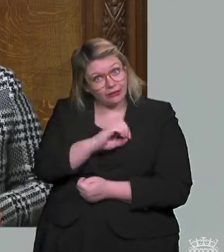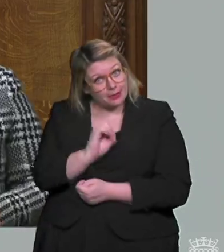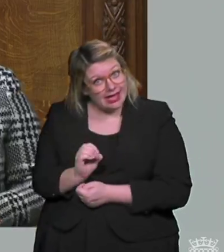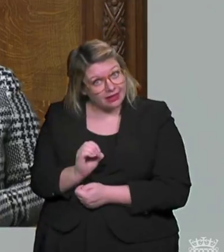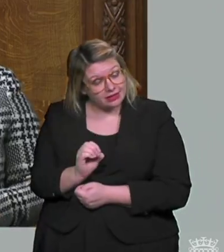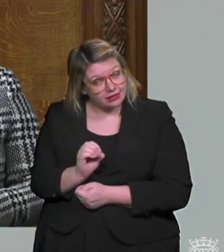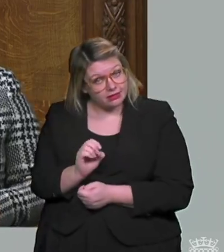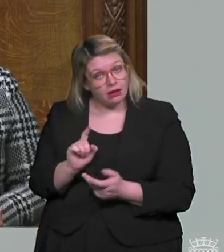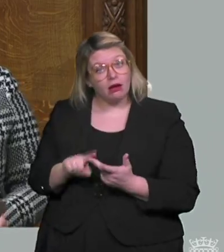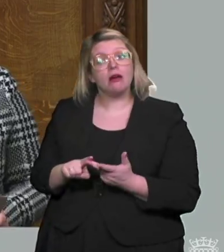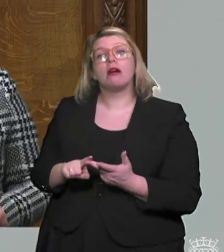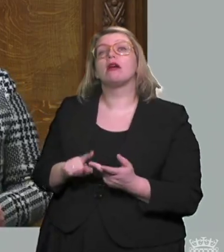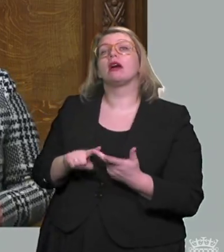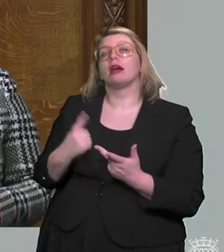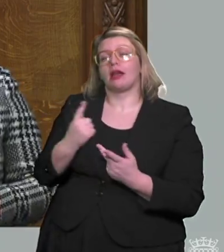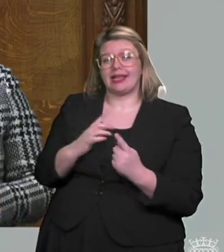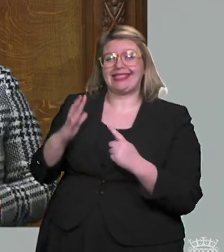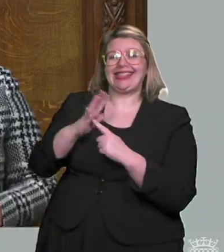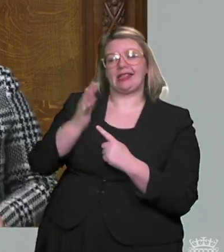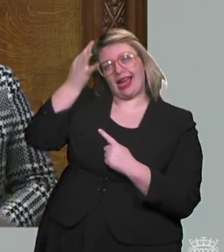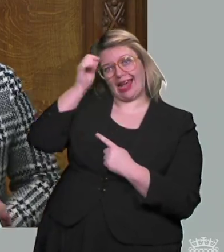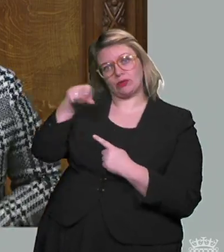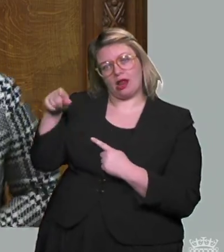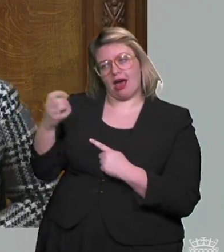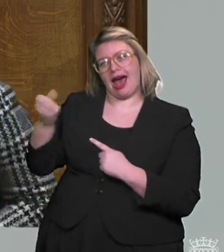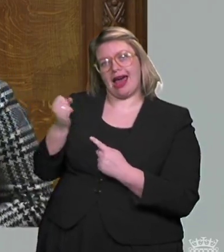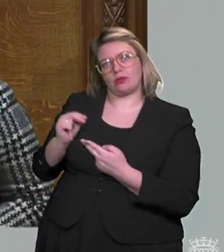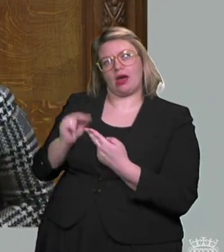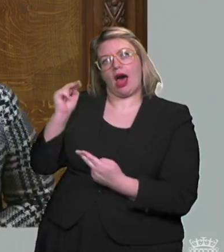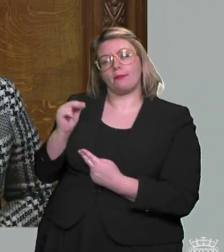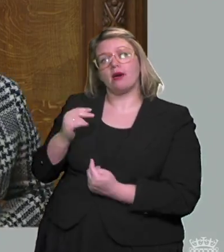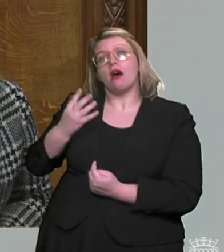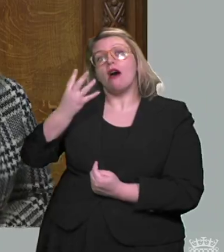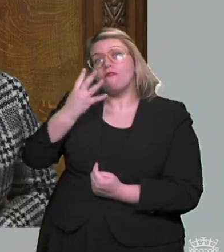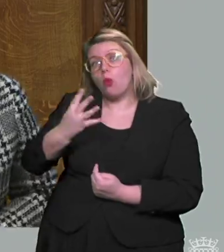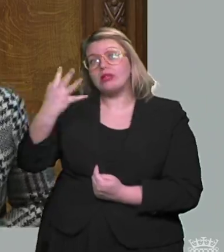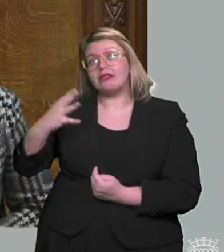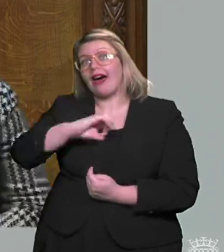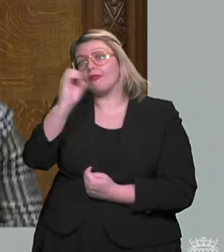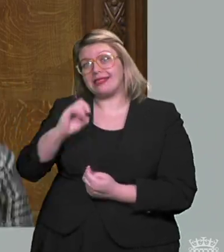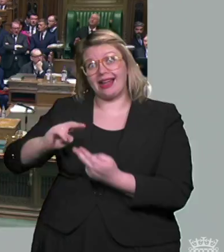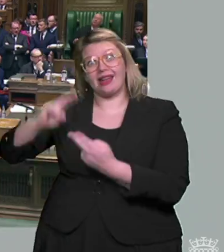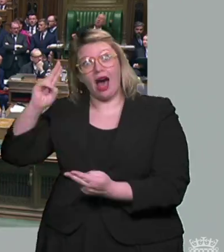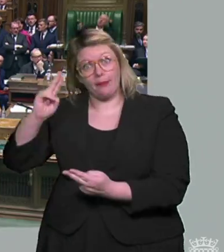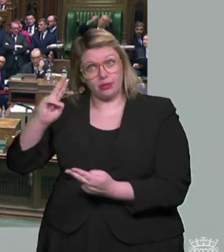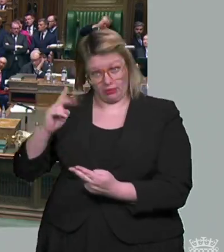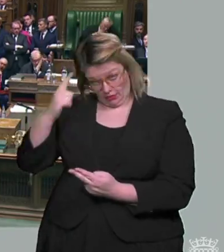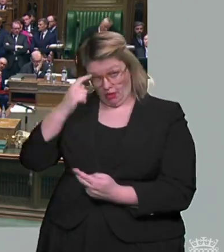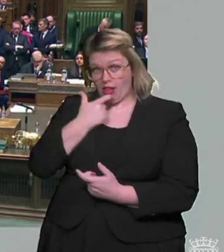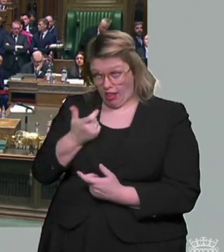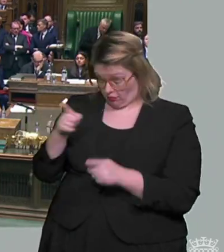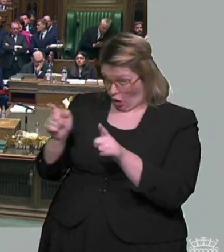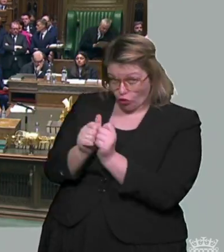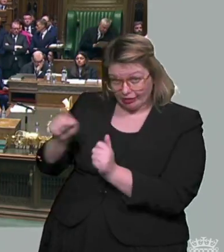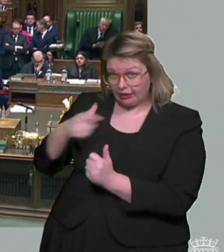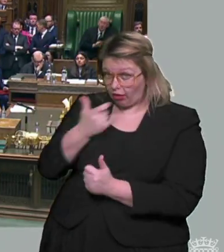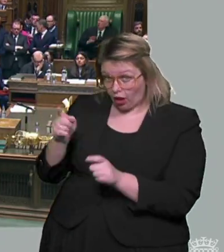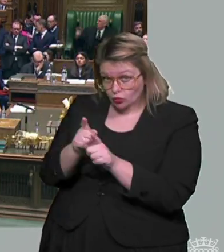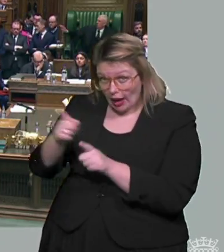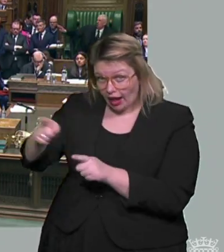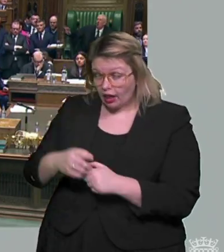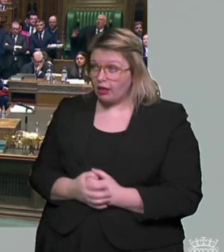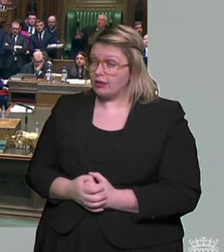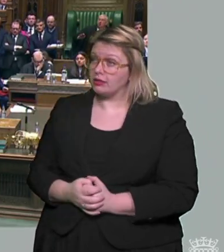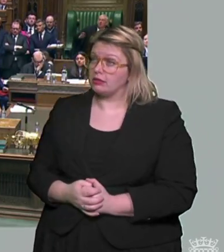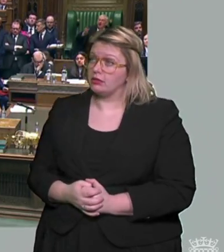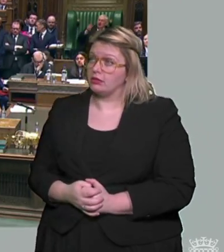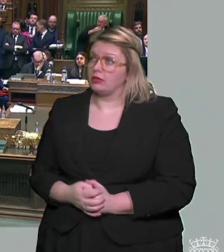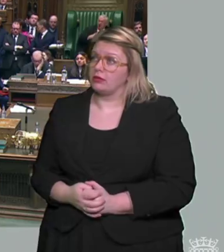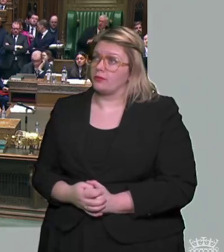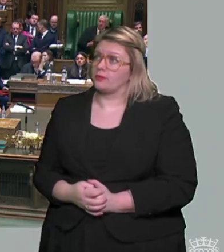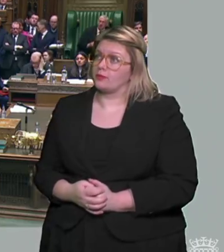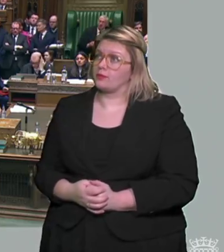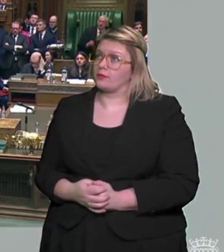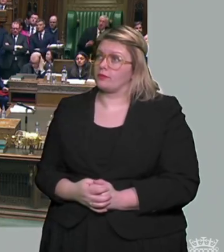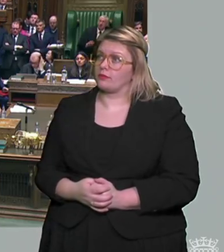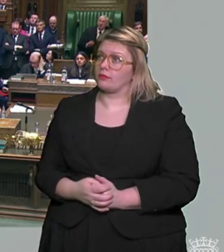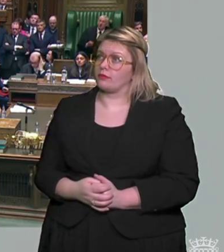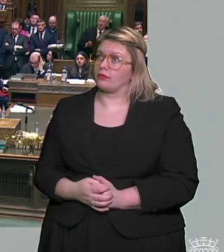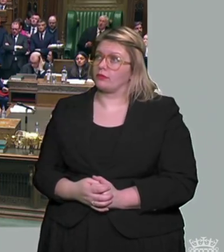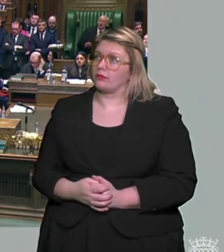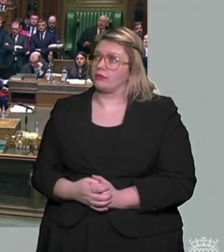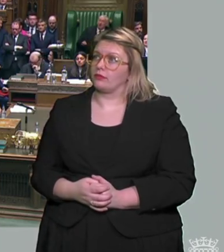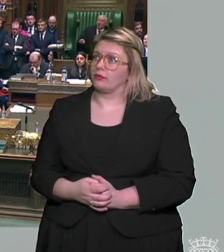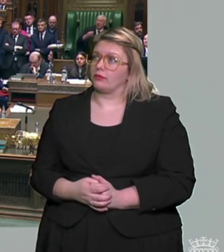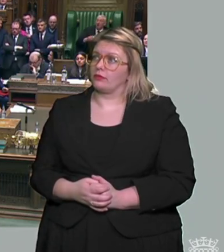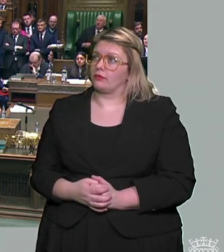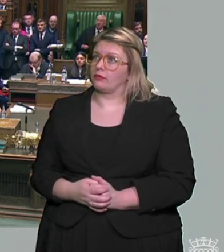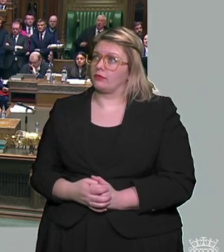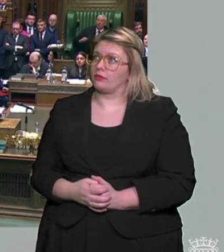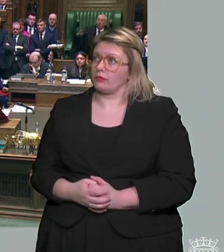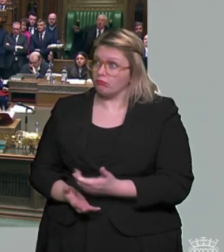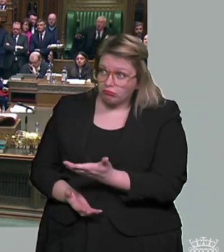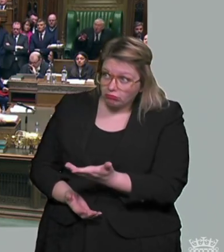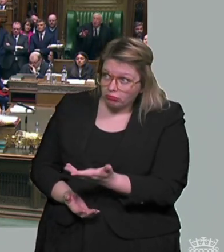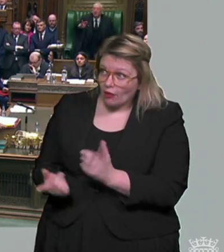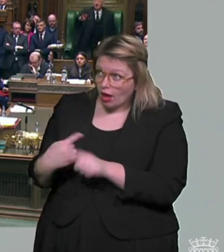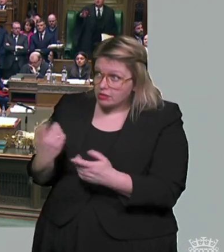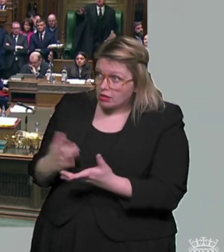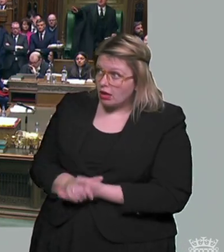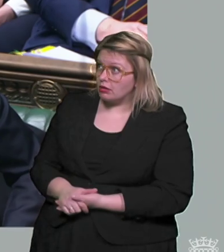and increase allowances for its senior councillors by up to a staggering 45%?